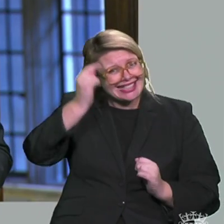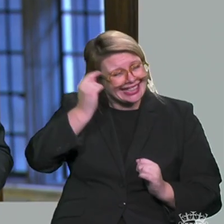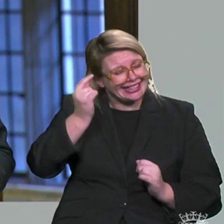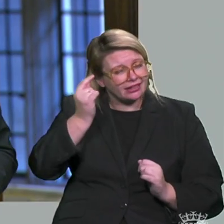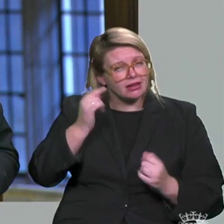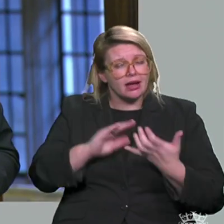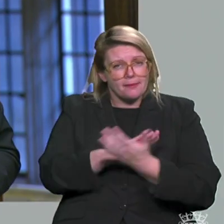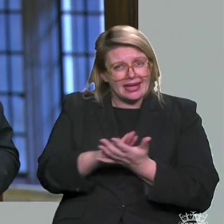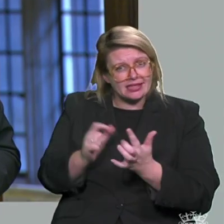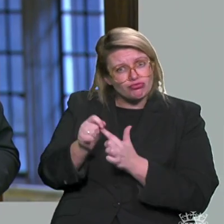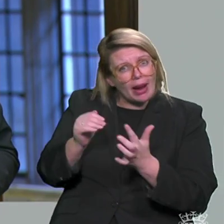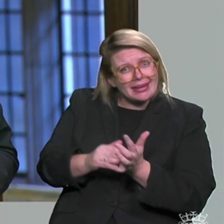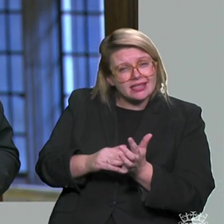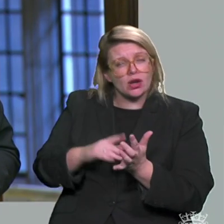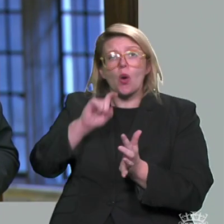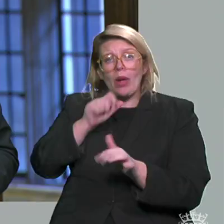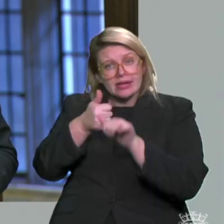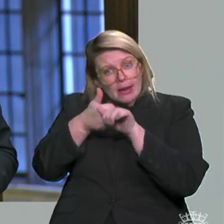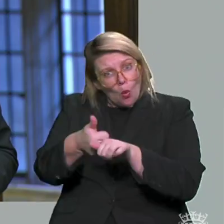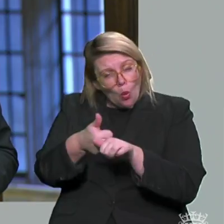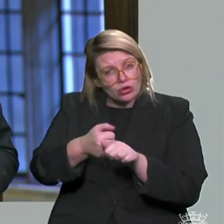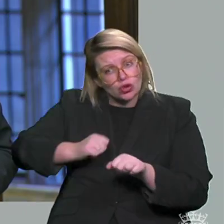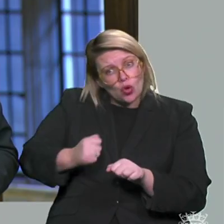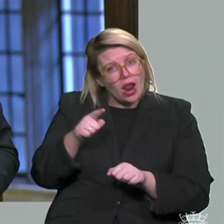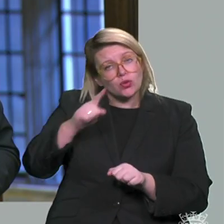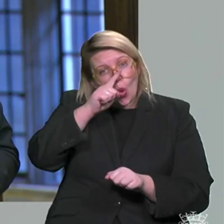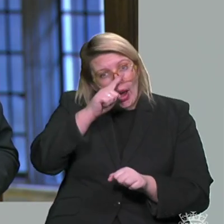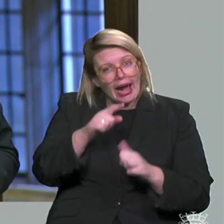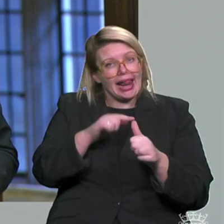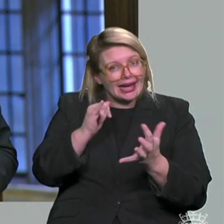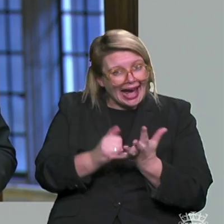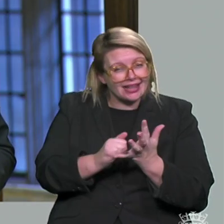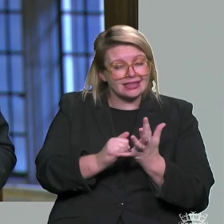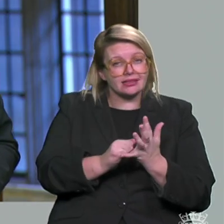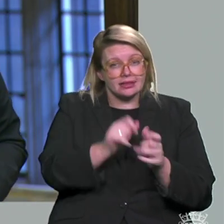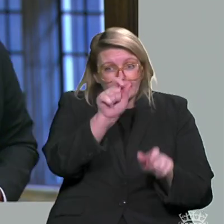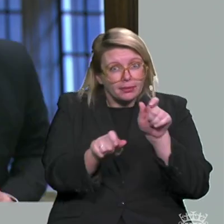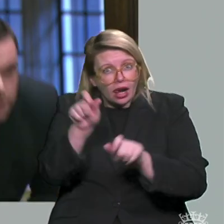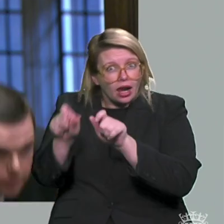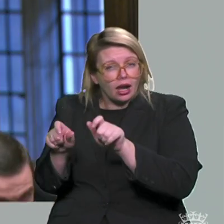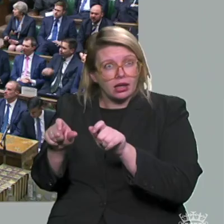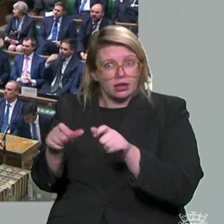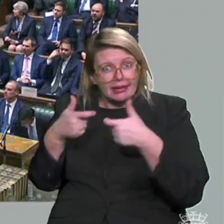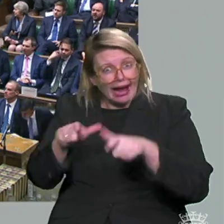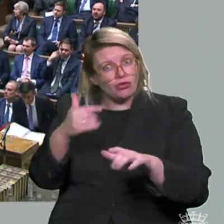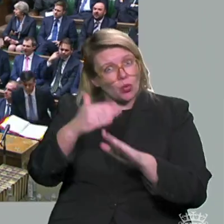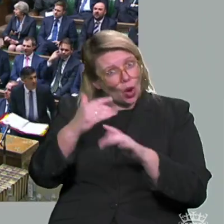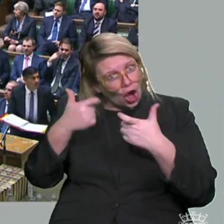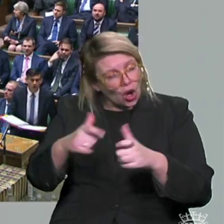Will the Minister reaffirm his support for Scotland’s oil and gas workers and the future of our industry?